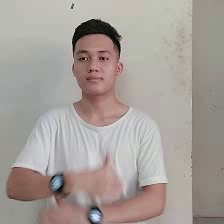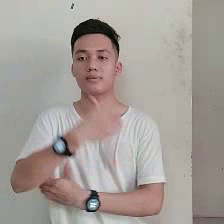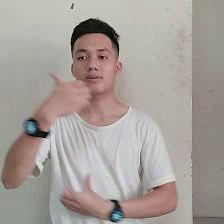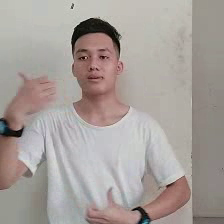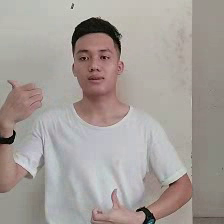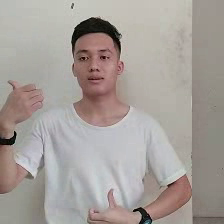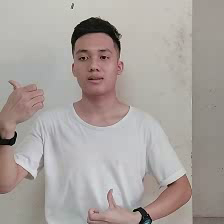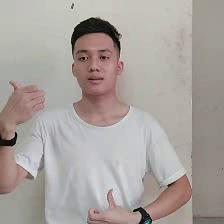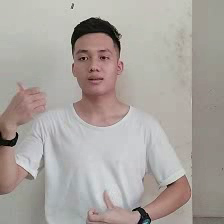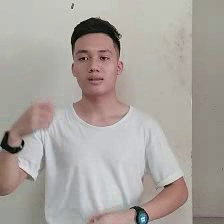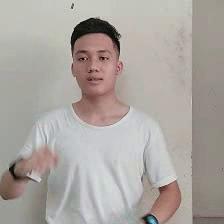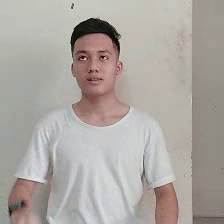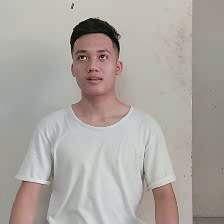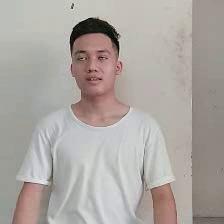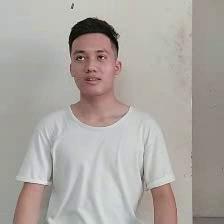Kết hôn